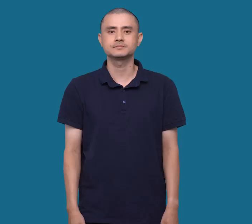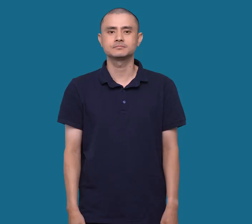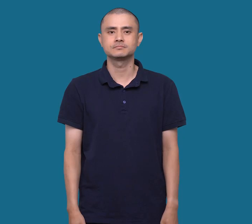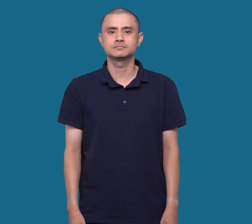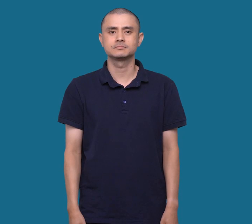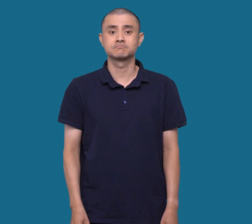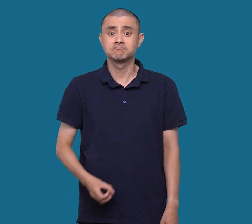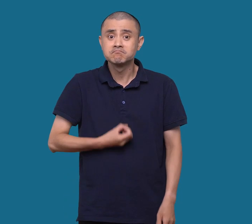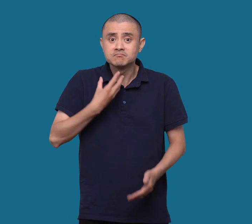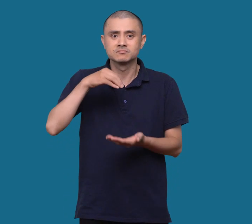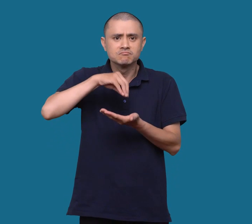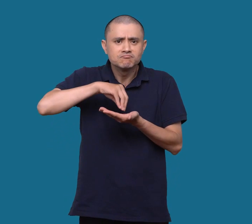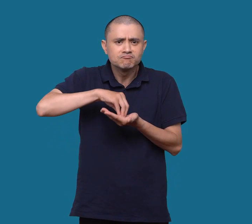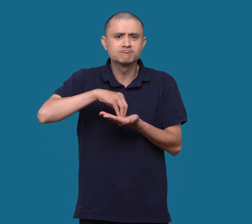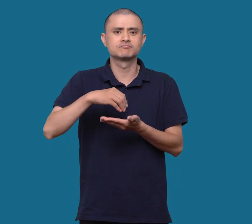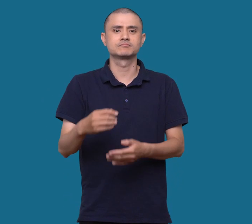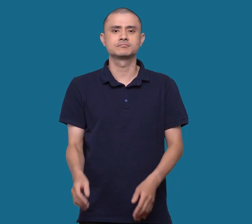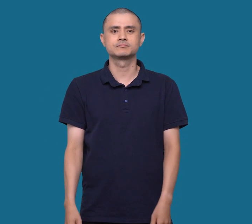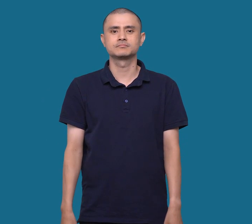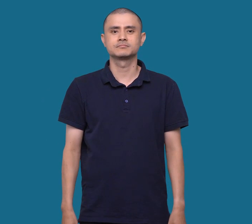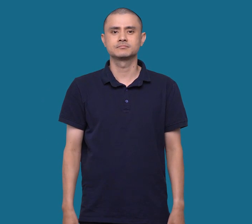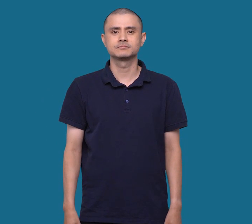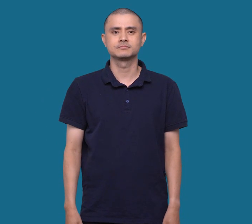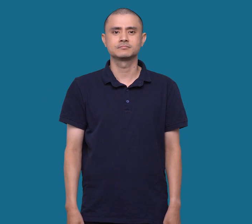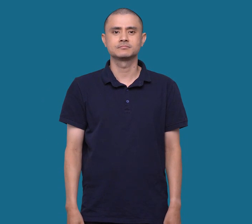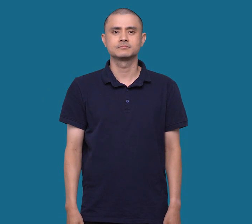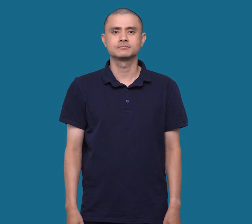sống sót